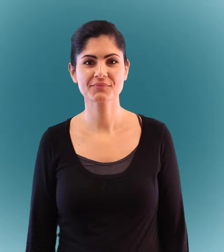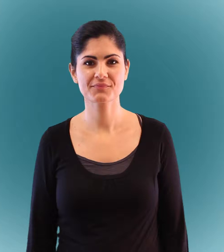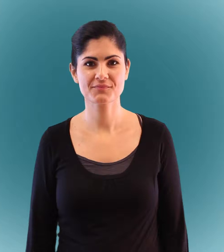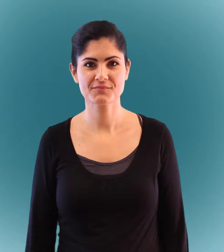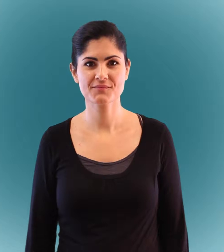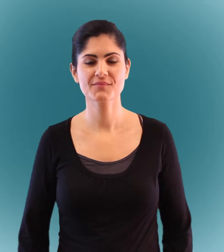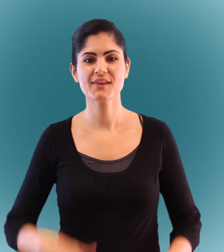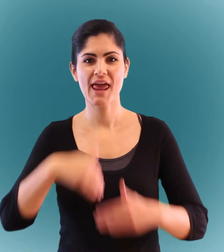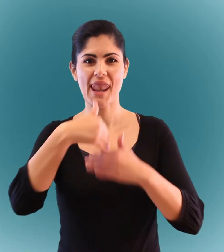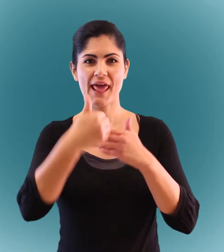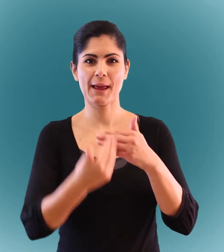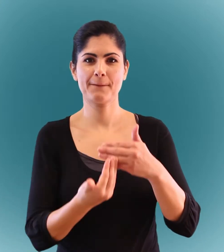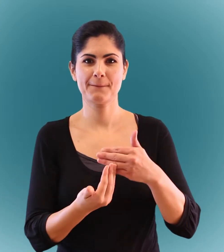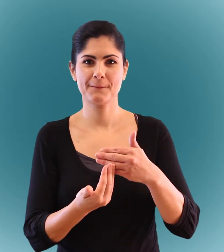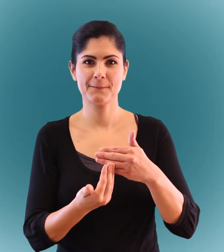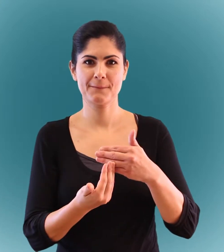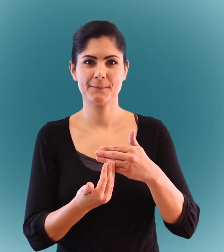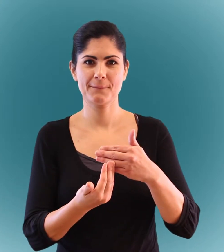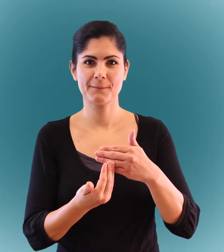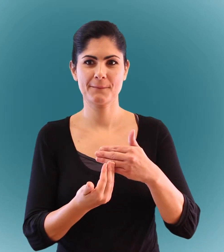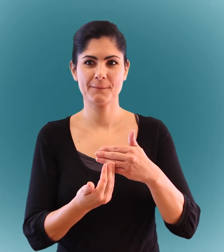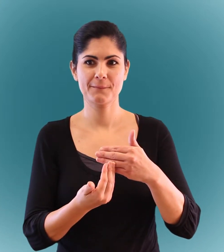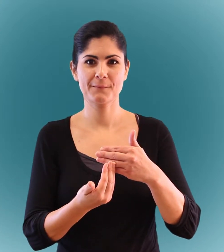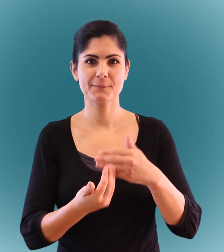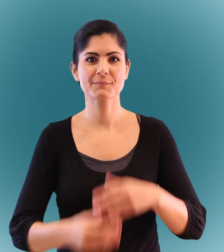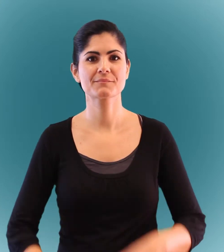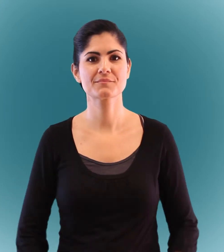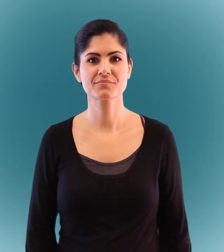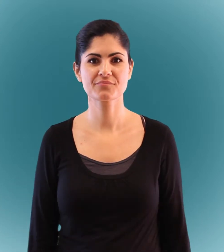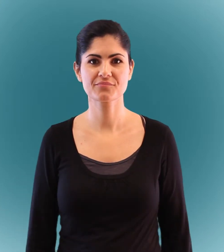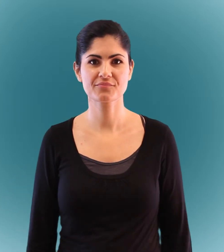לחם